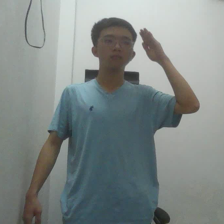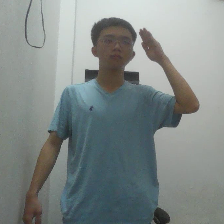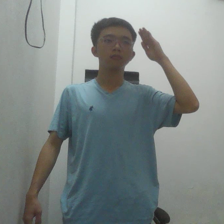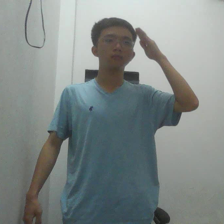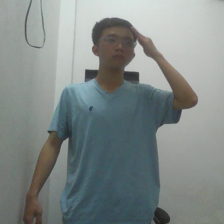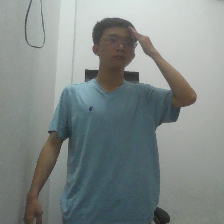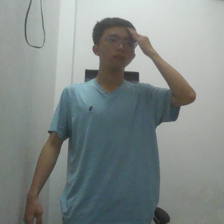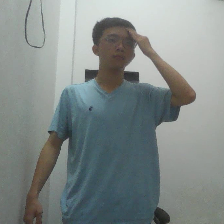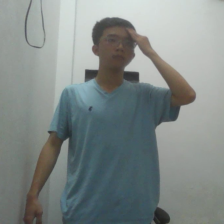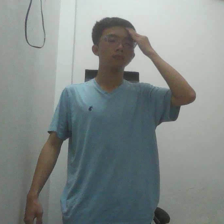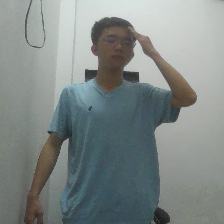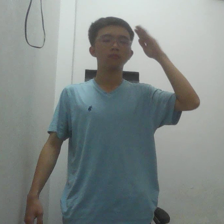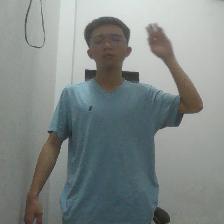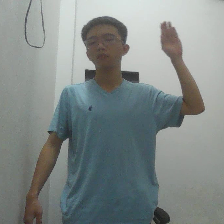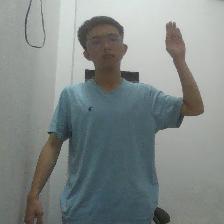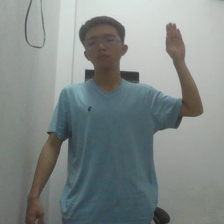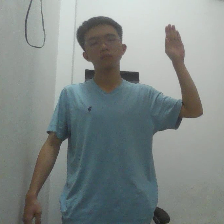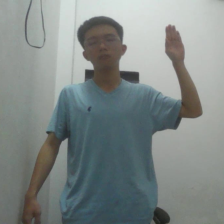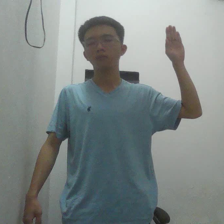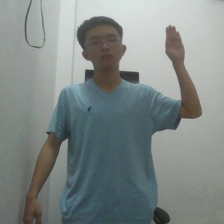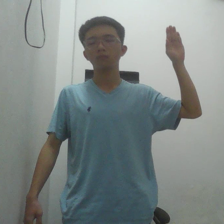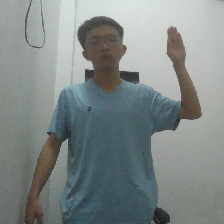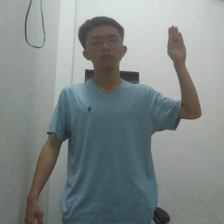khong biet